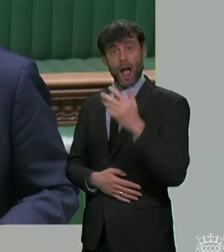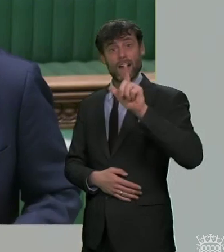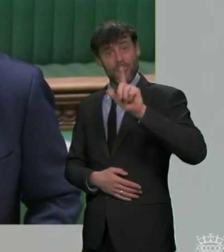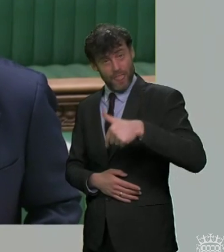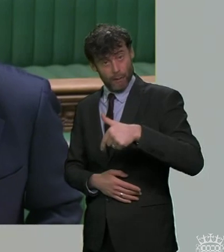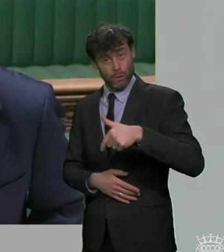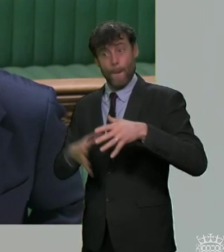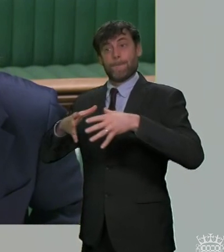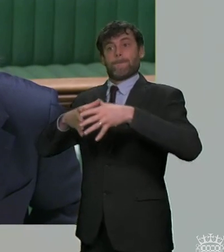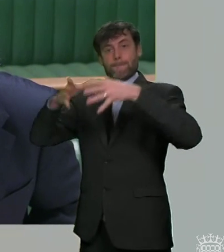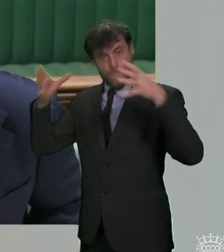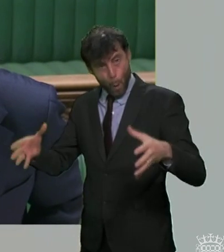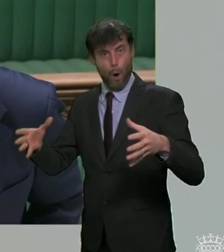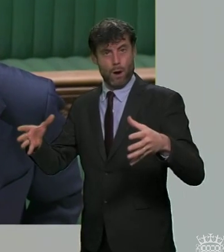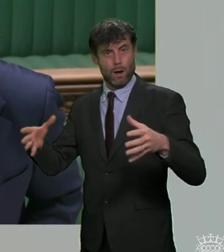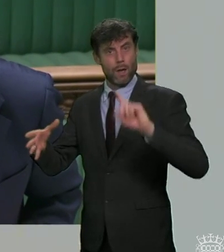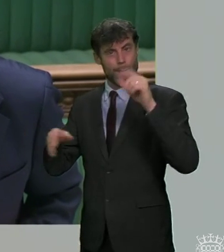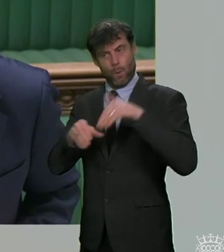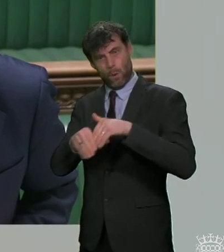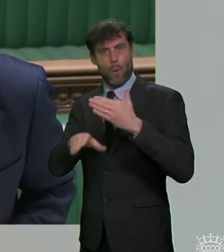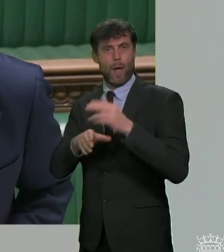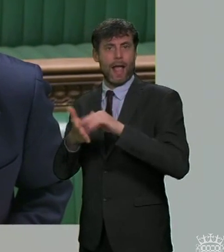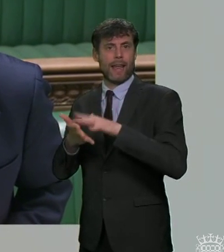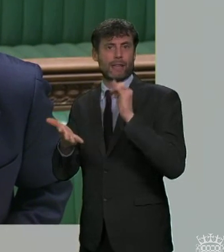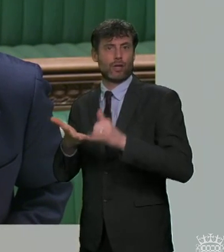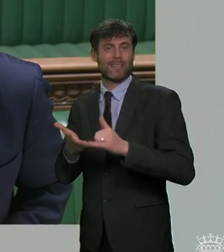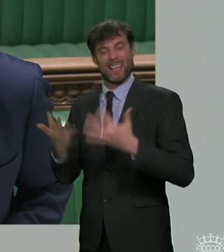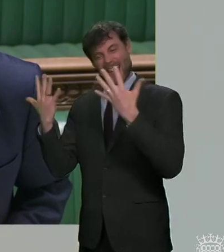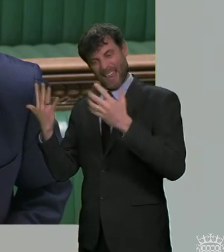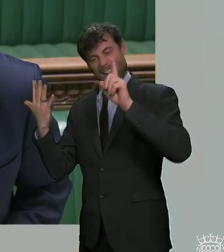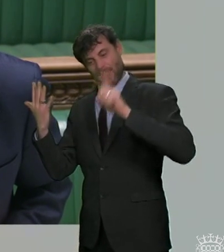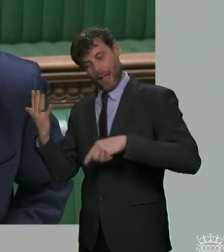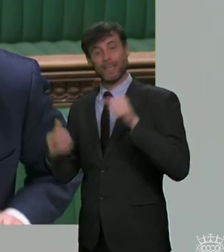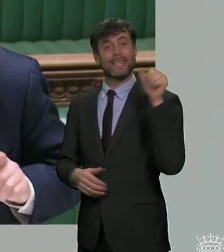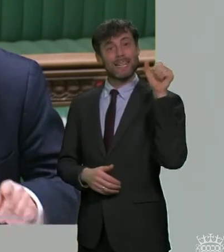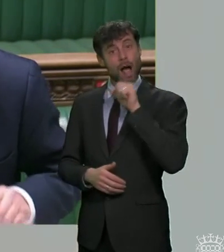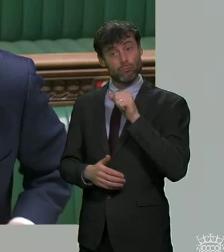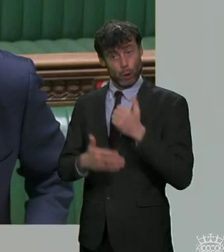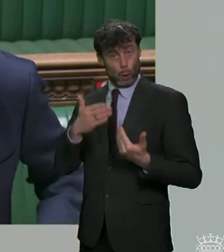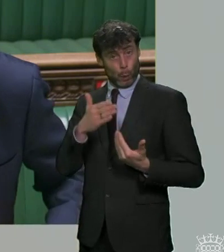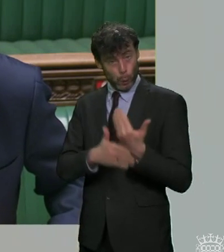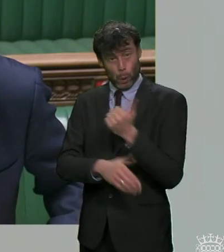That means that there are 10,600 more nurses helping to relieve the burden on our hard-pressed nurses.